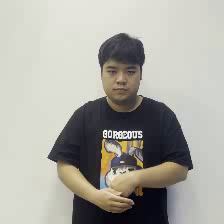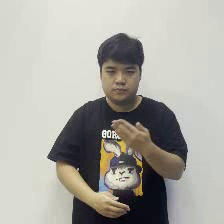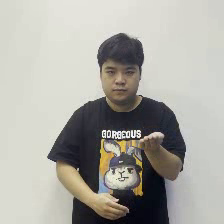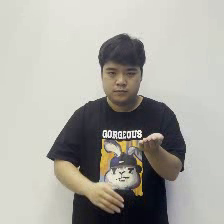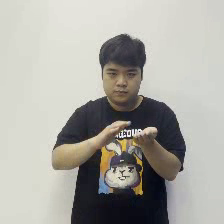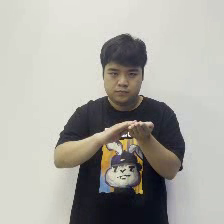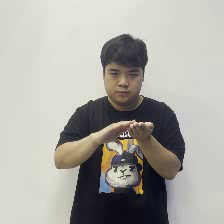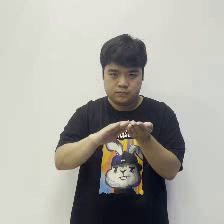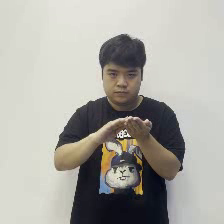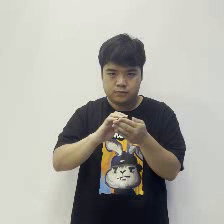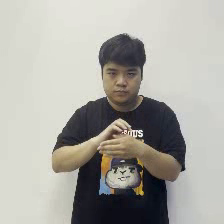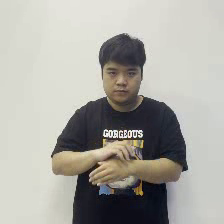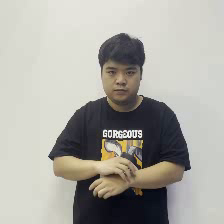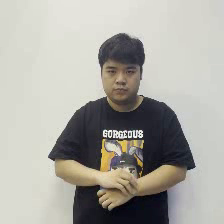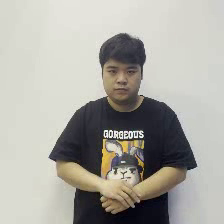Xin lỗi